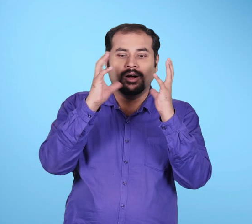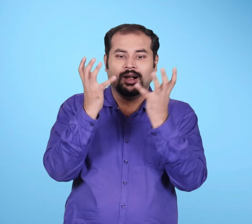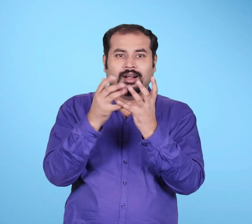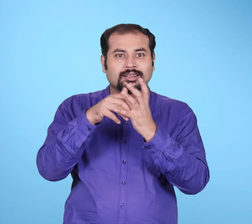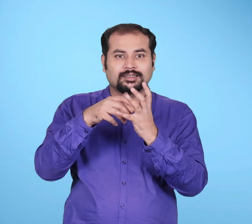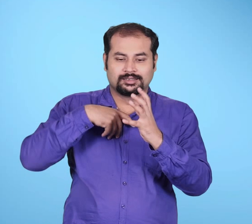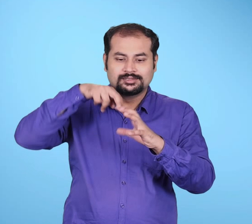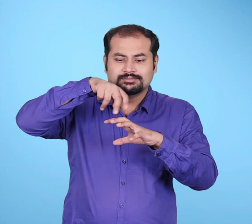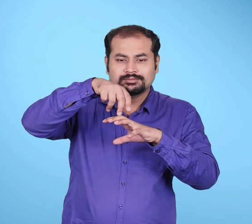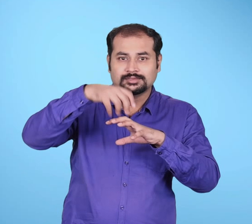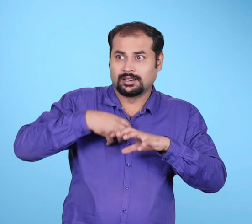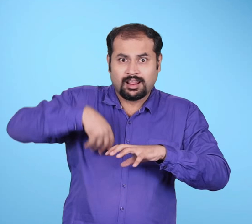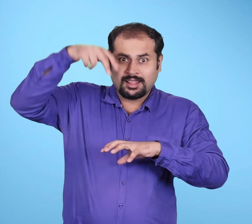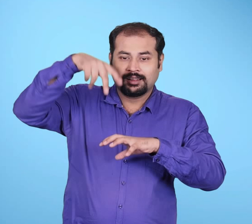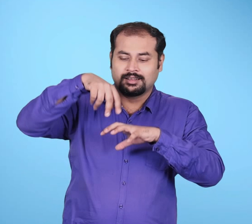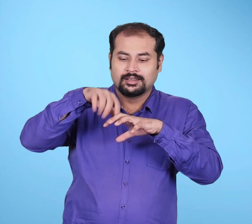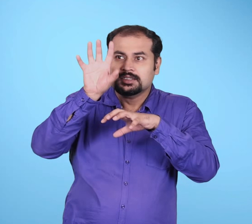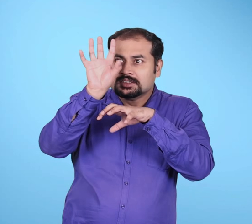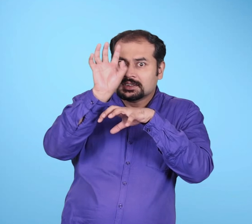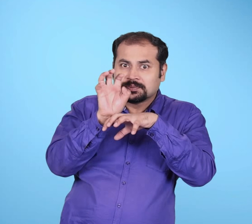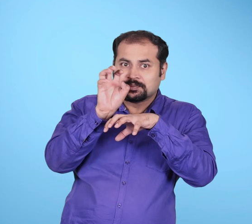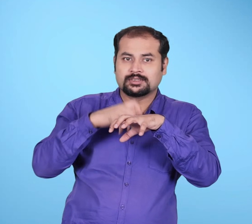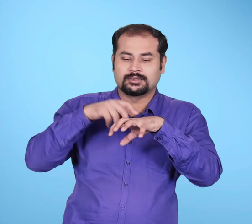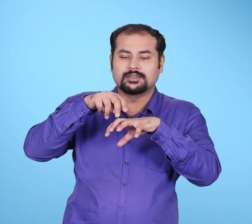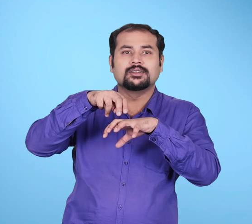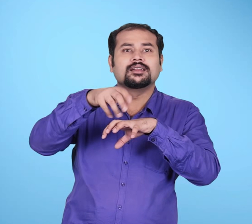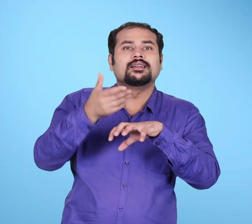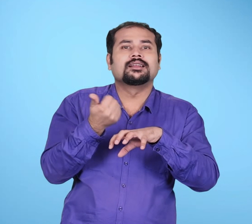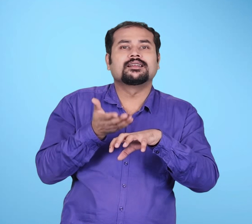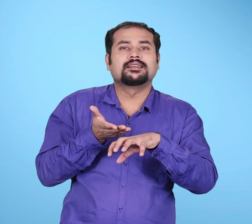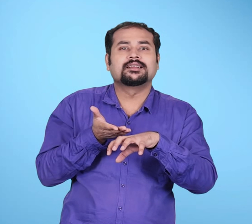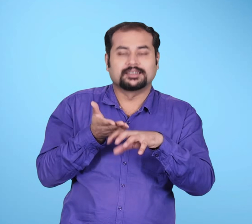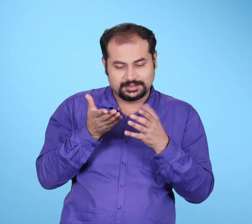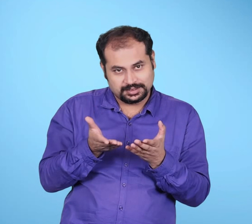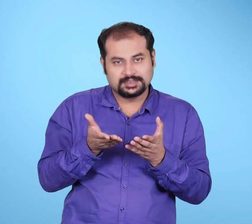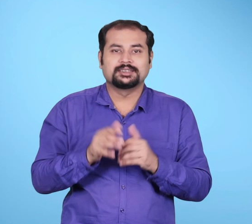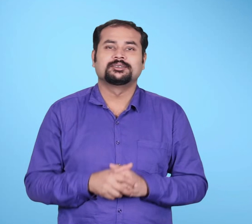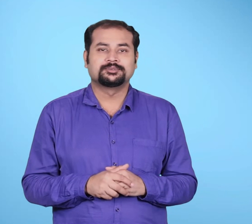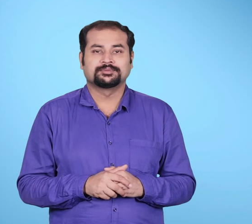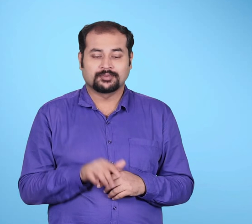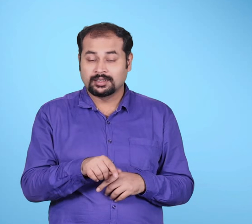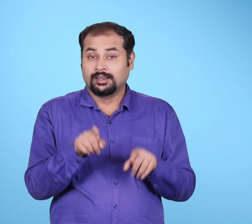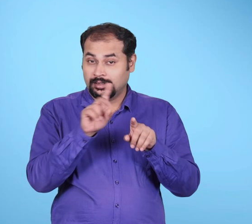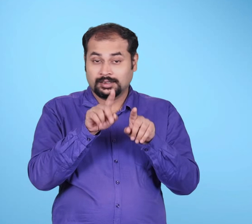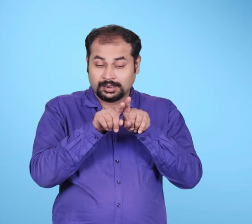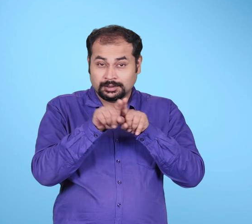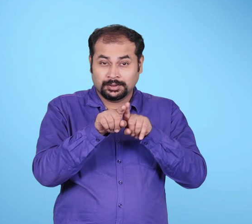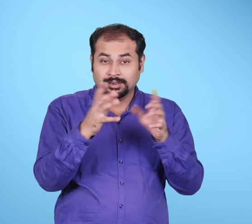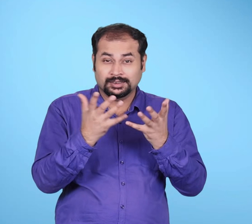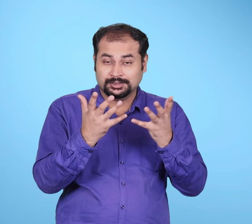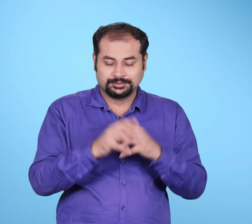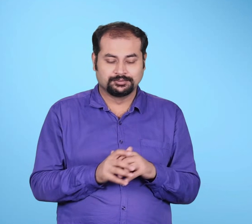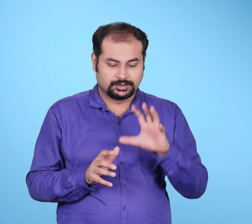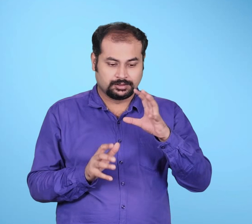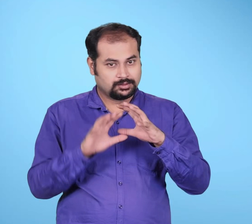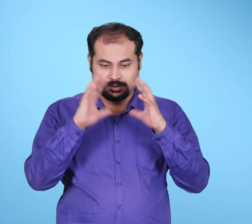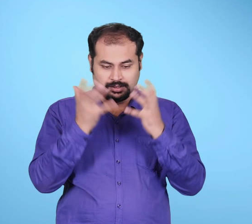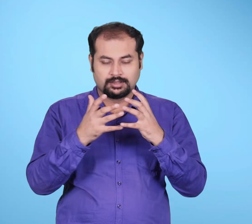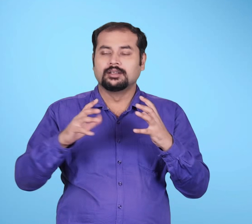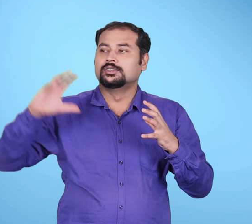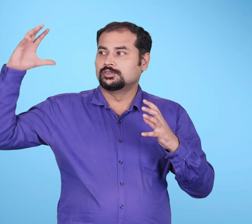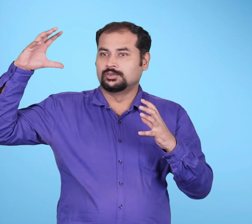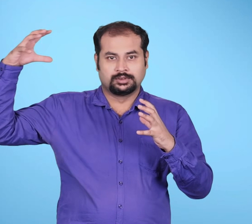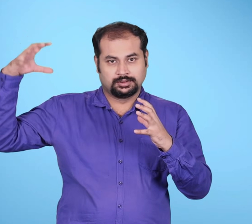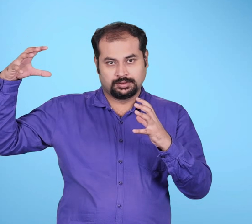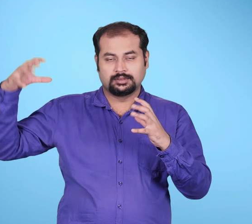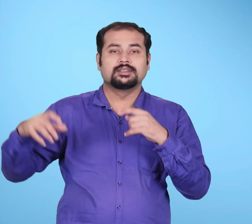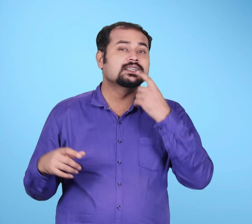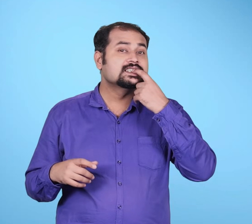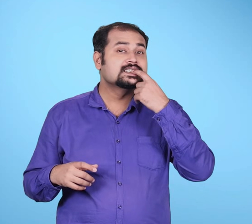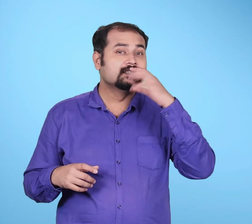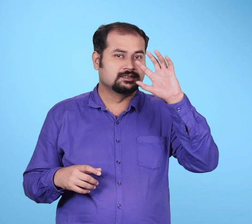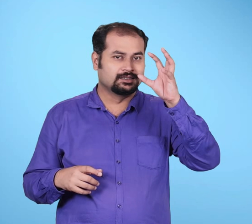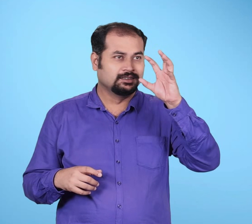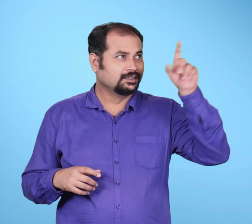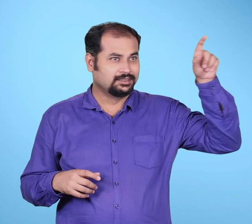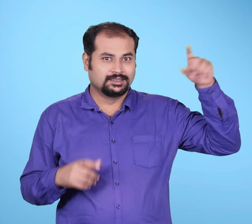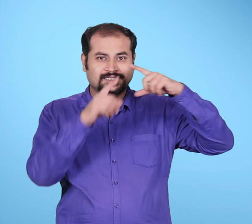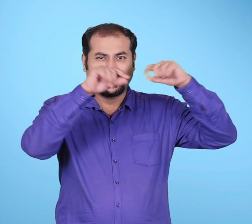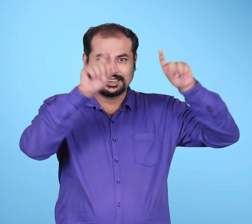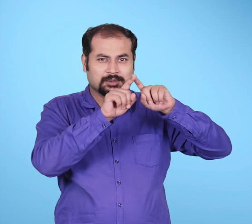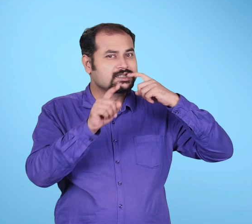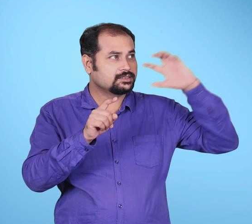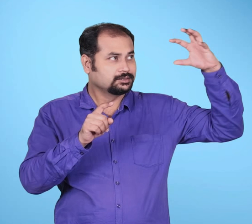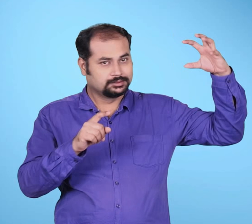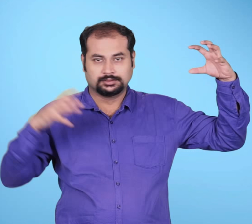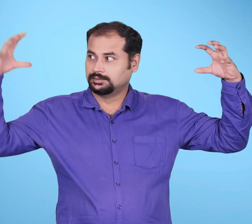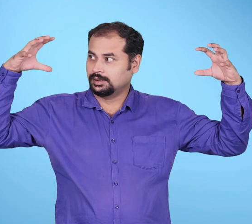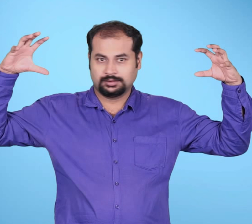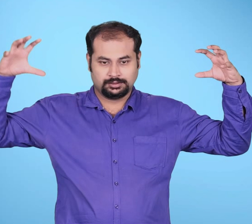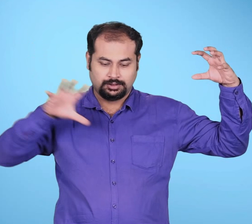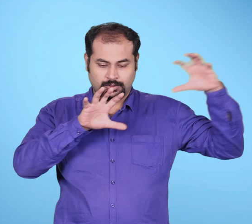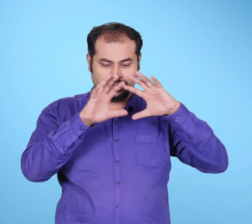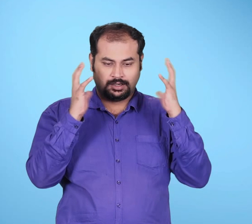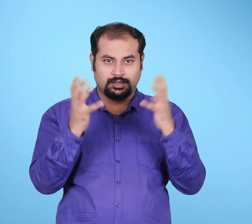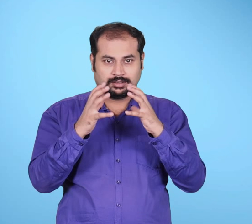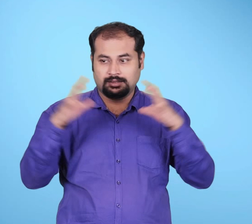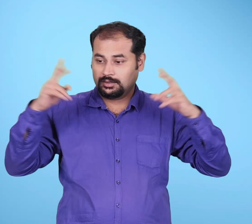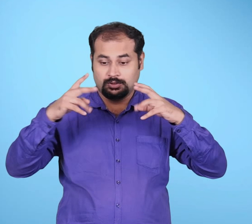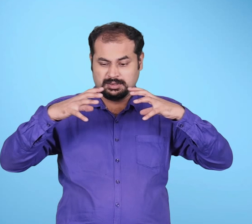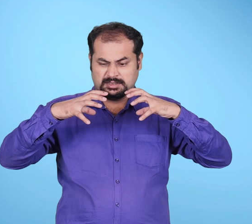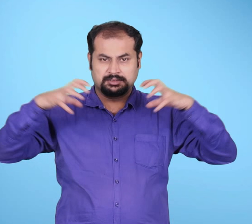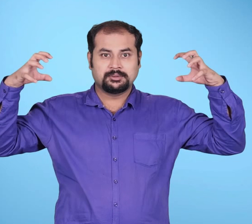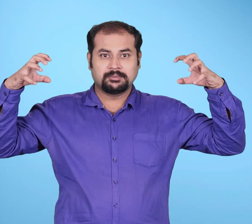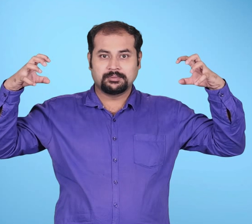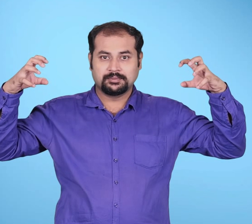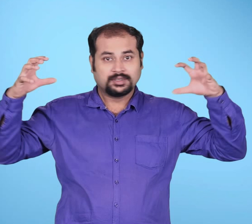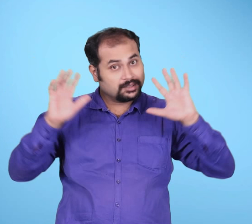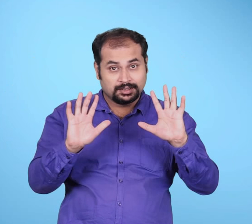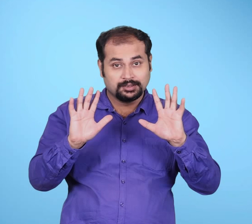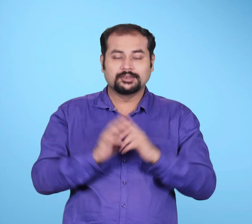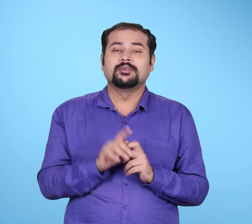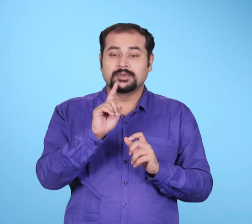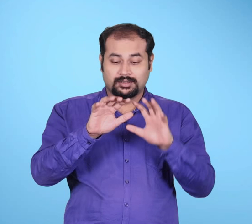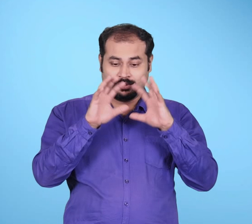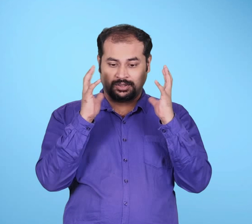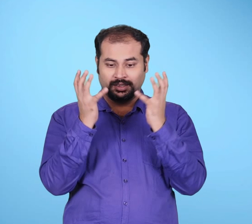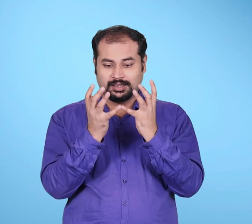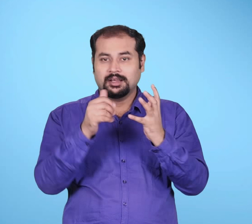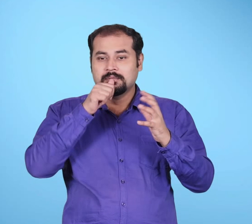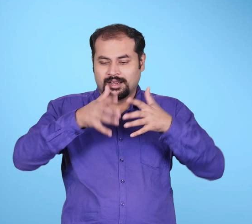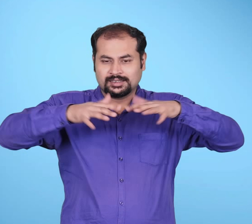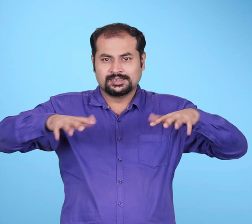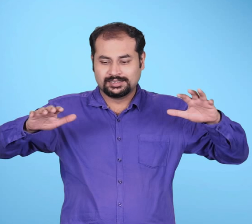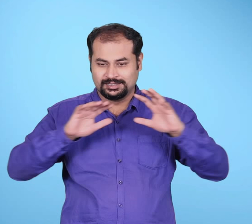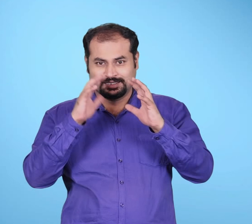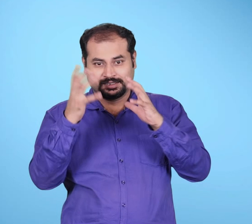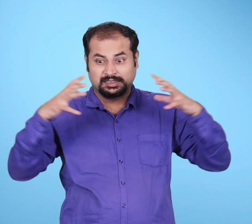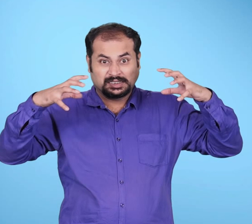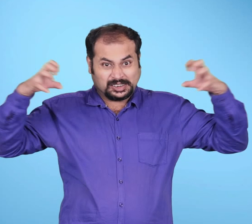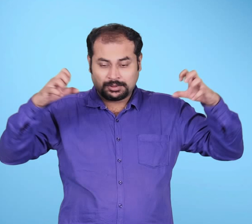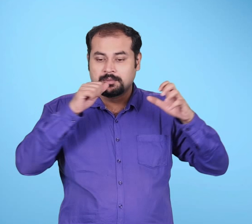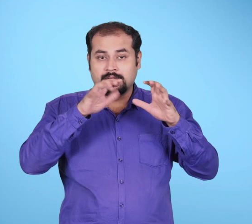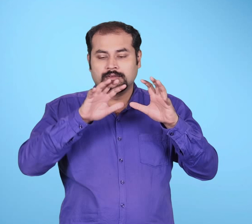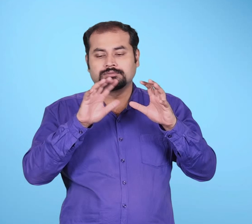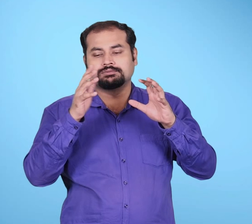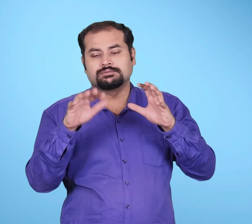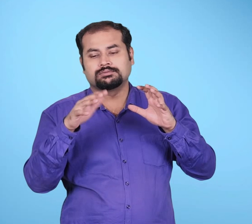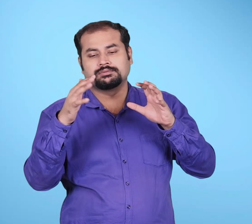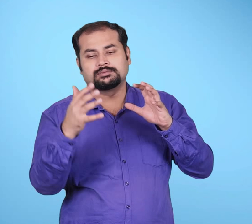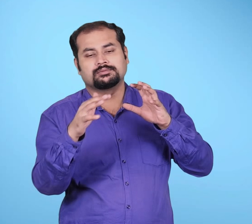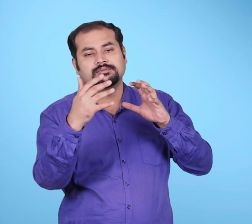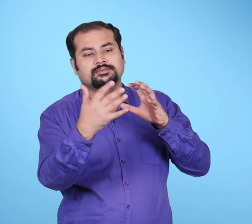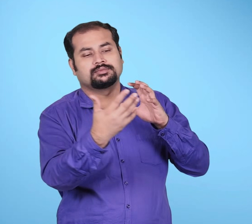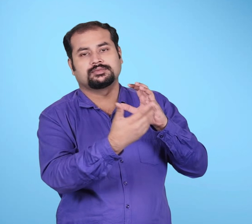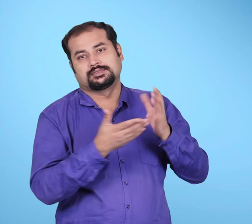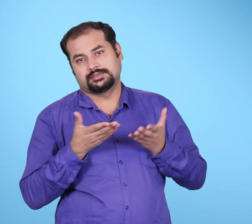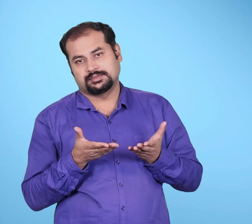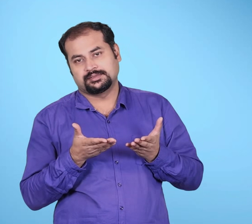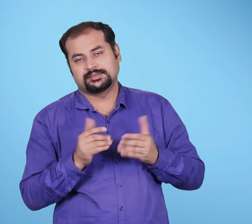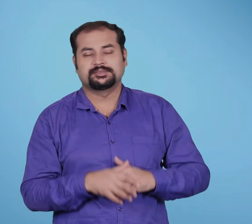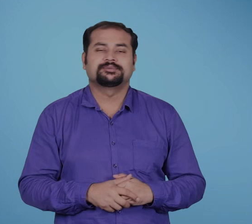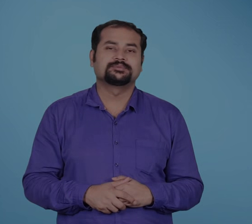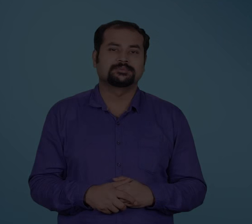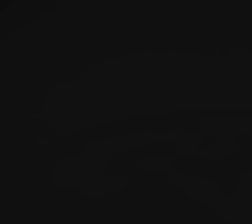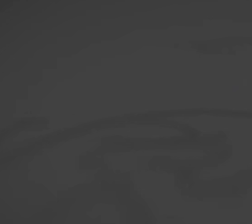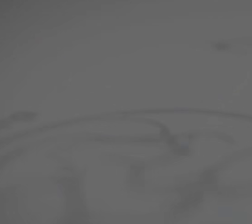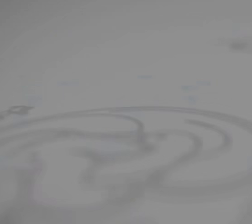gravitational pull. And it is the gravitational pull of the sun and moon that causes tides on earth.